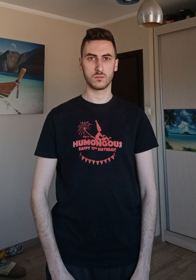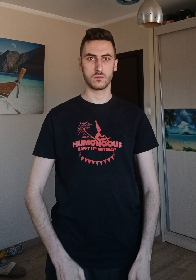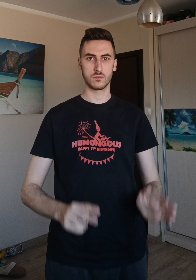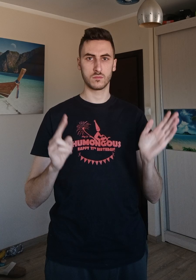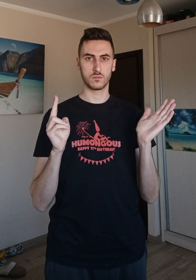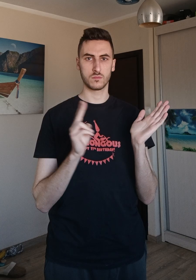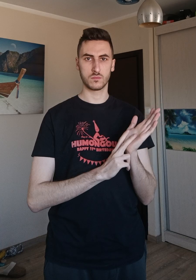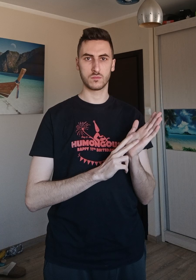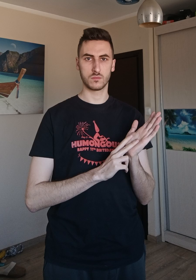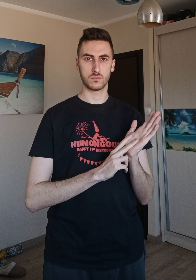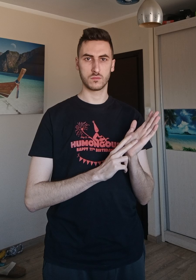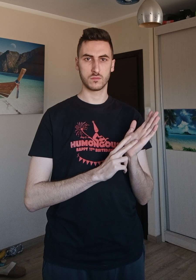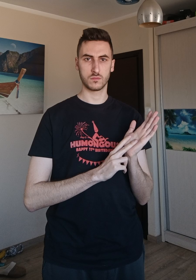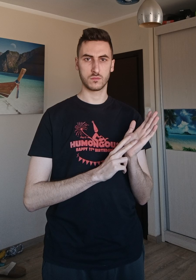נכון